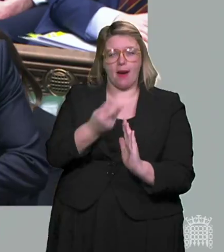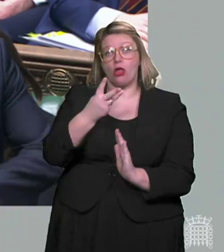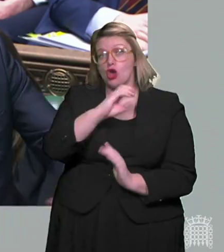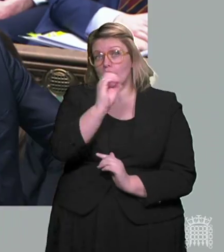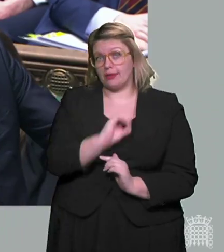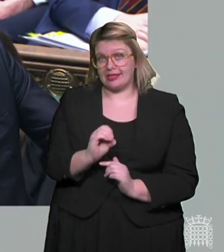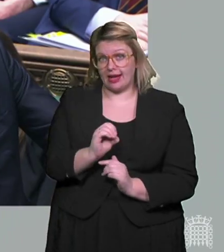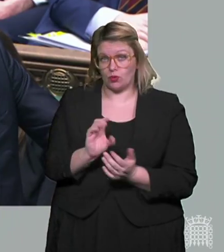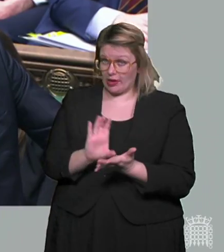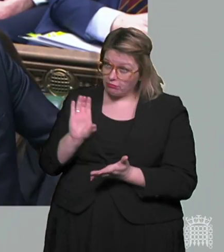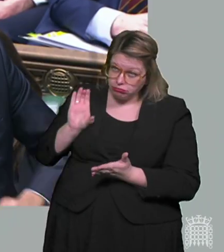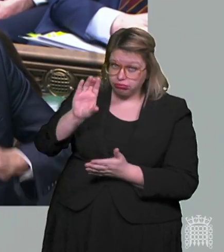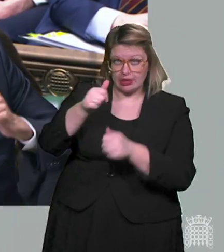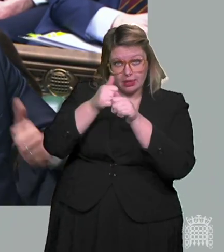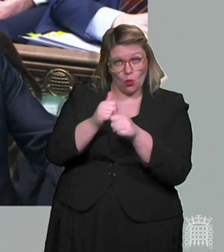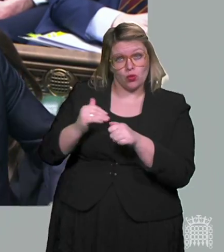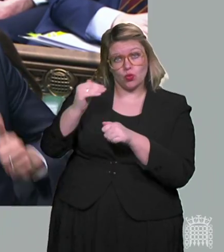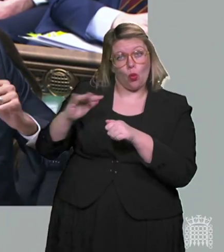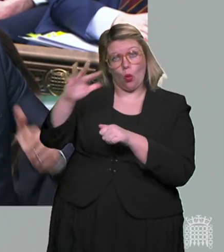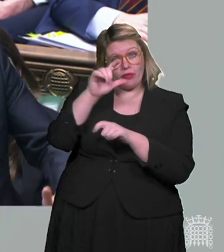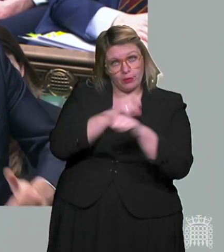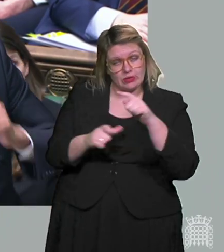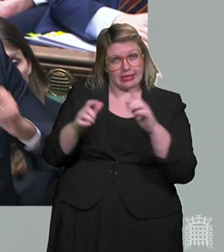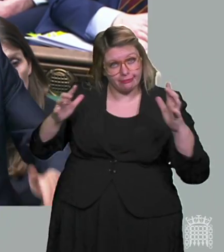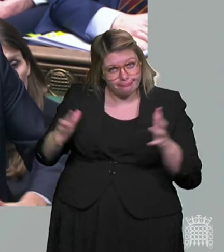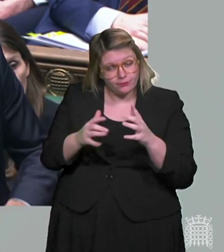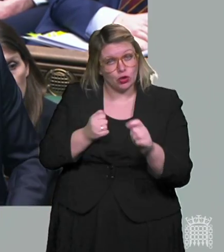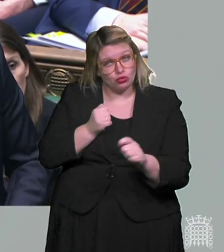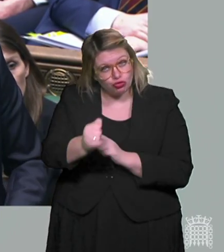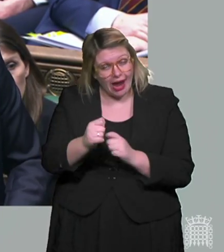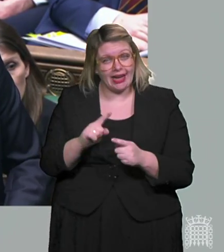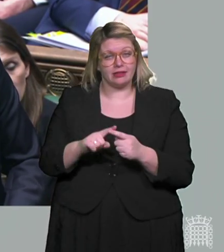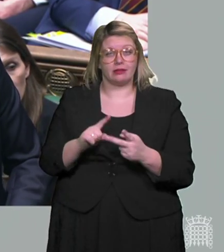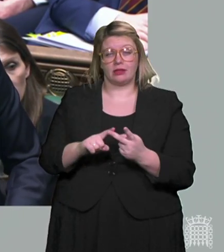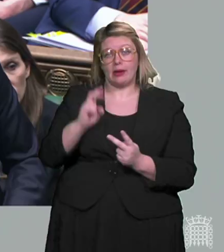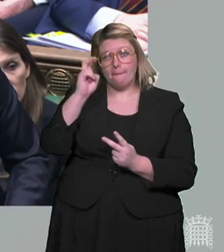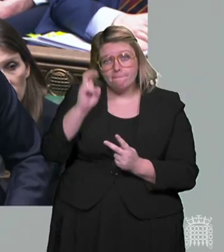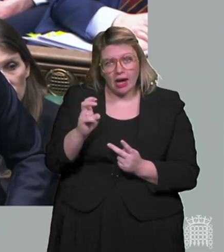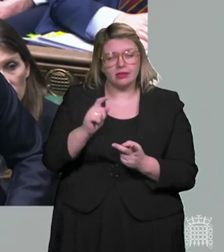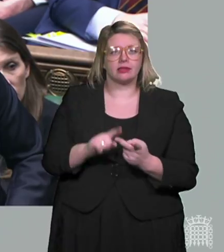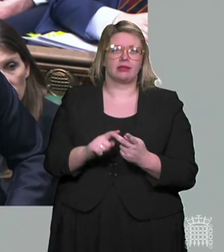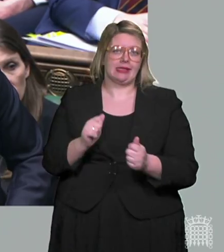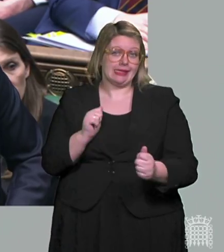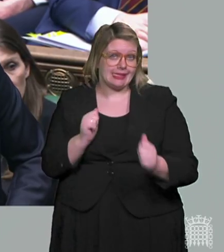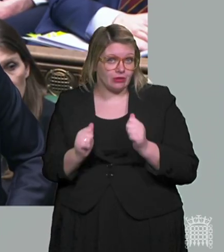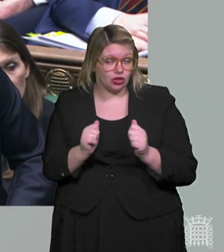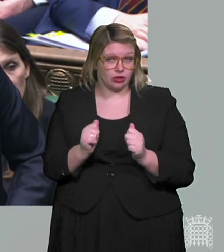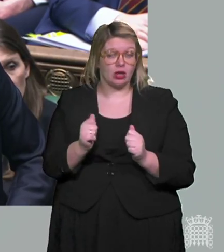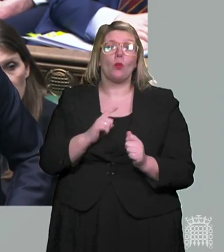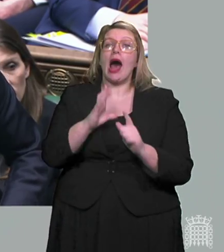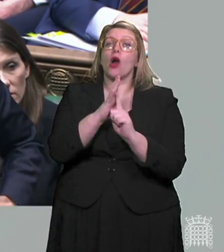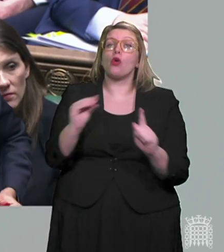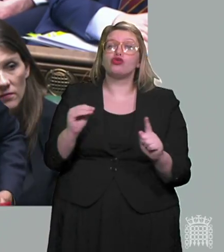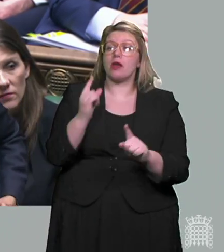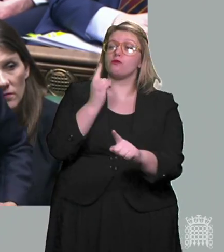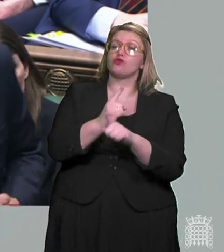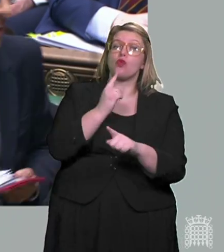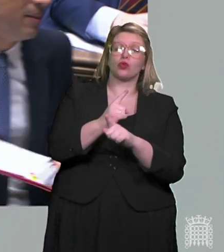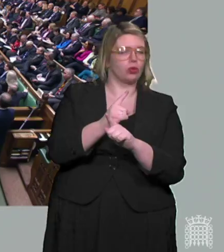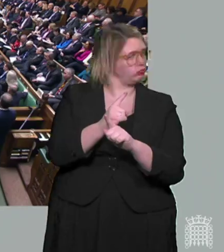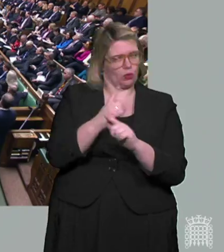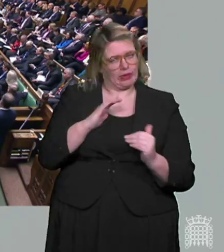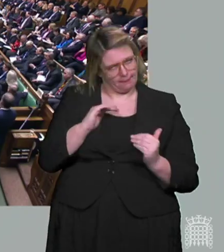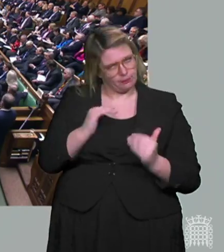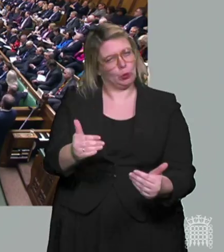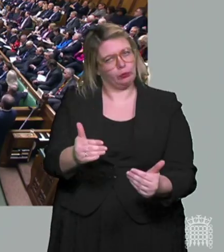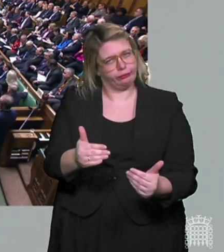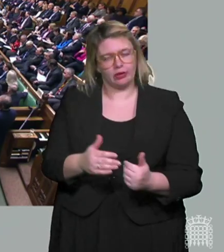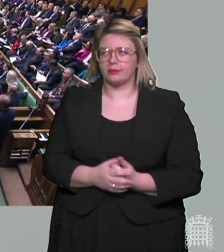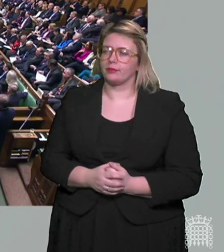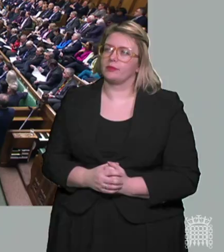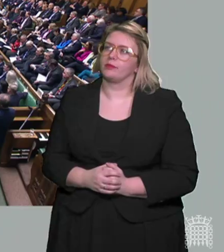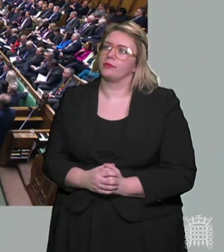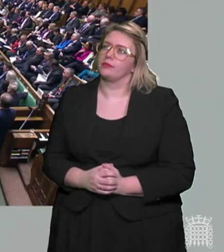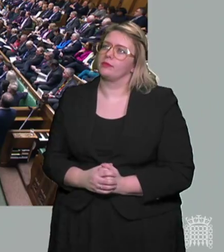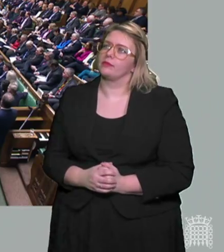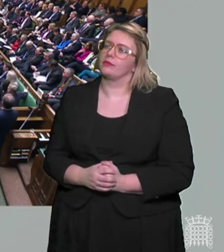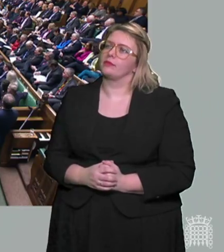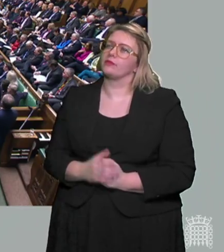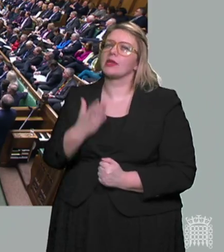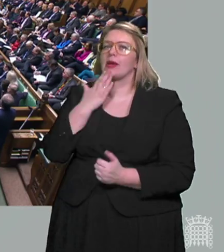We are delivering for communities across the north, with more trains, buses, stations and roads, because a Conservative Government do not just talk about it; they get on and deliver it.